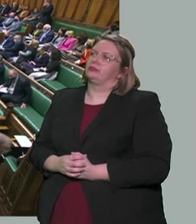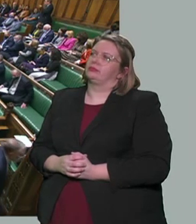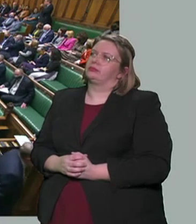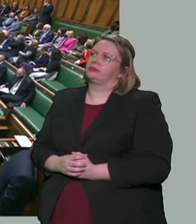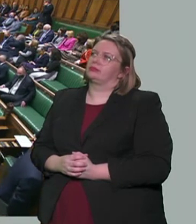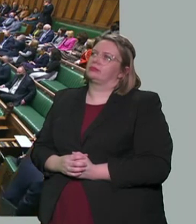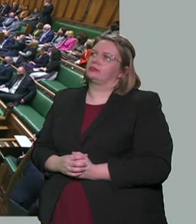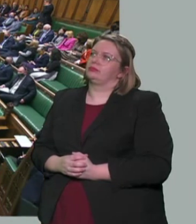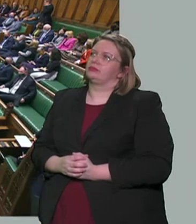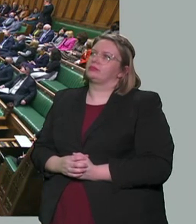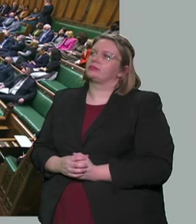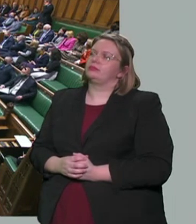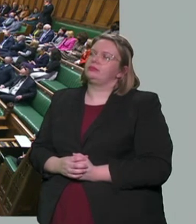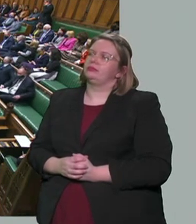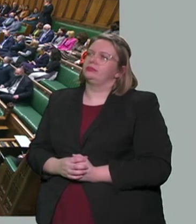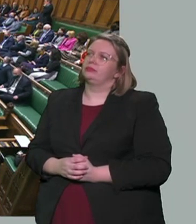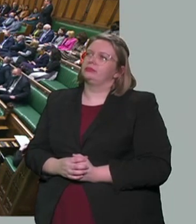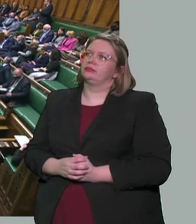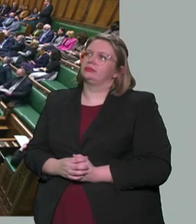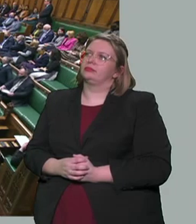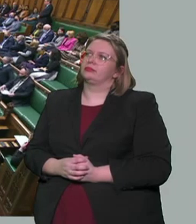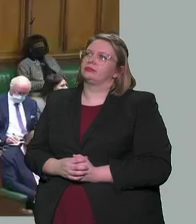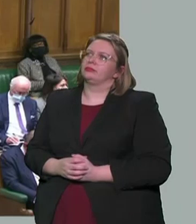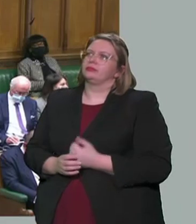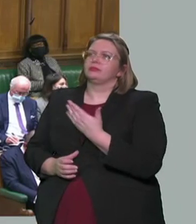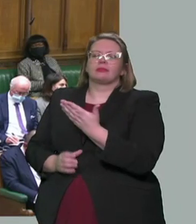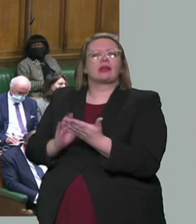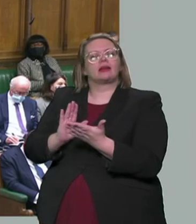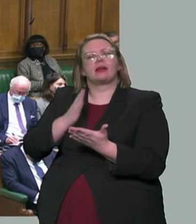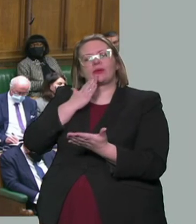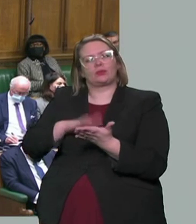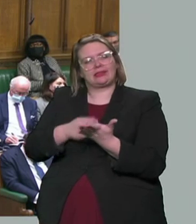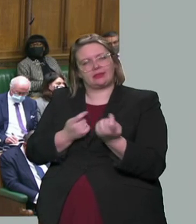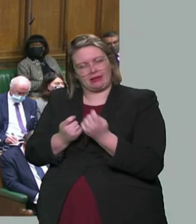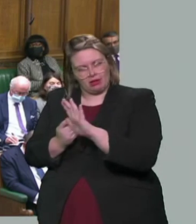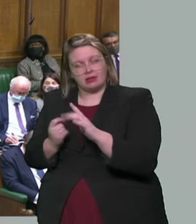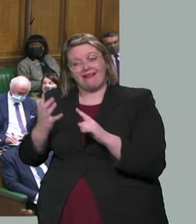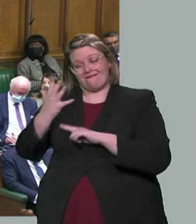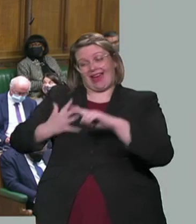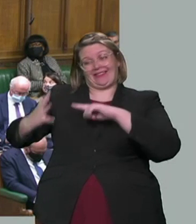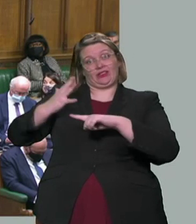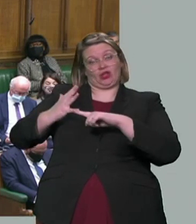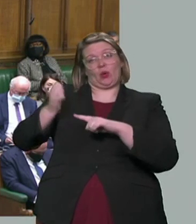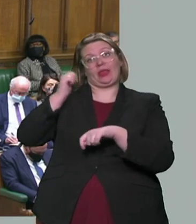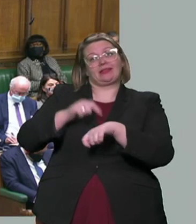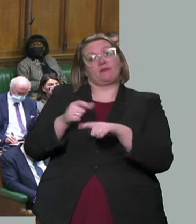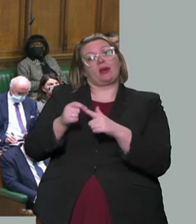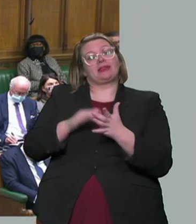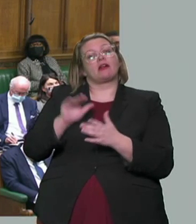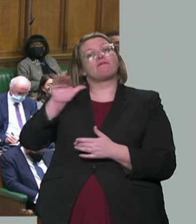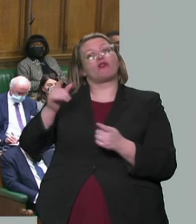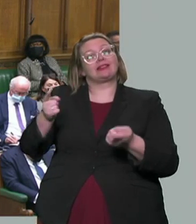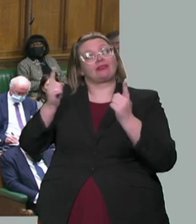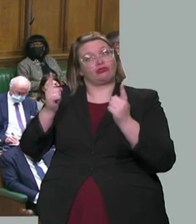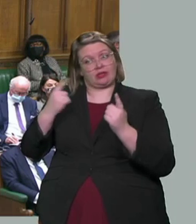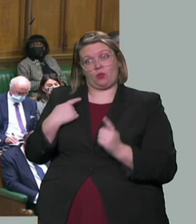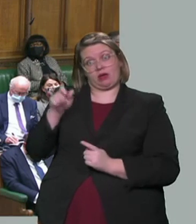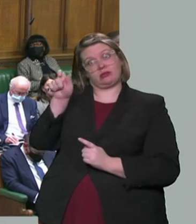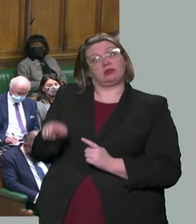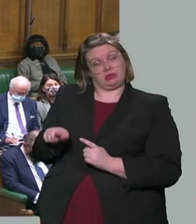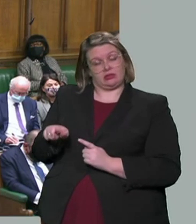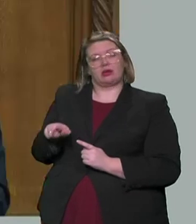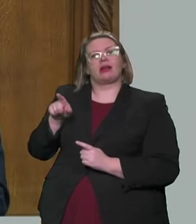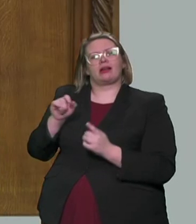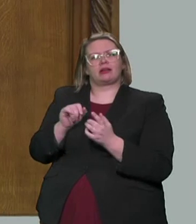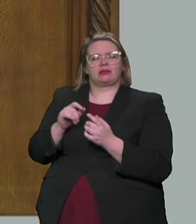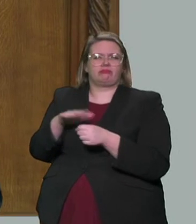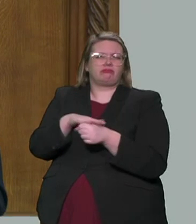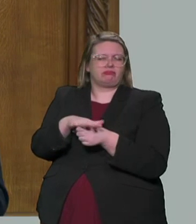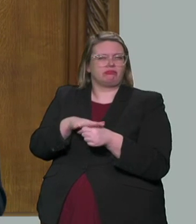Five years ago, when the Prime Minister was Foreign Secretary, my constituent Luke Symons was taken captive by the Houthis in Yemen.